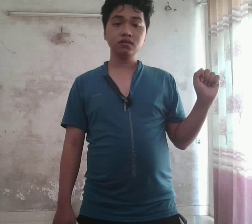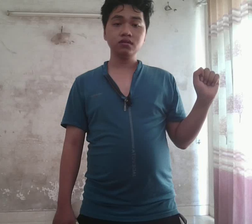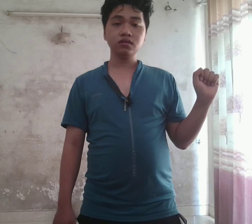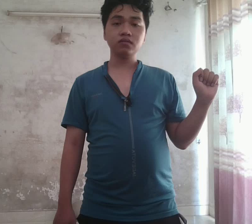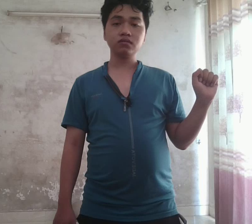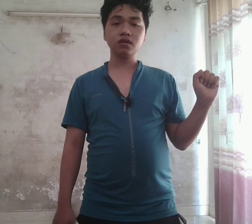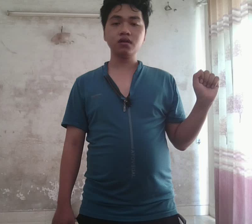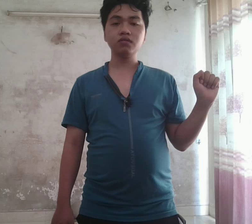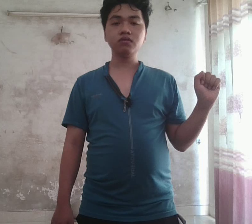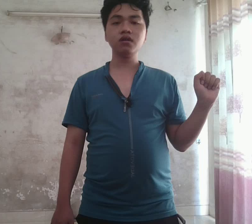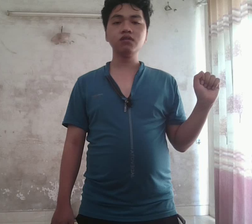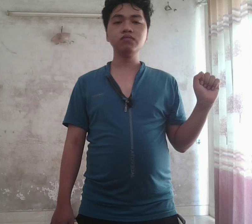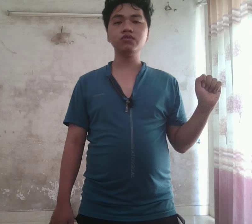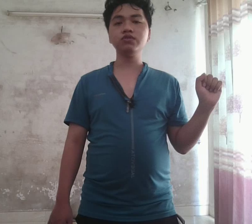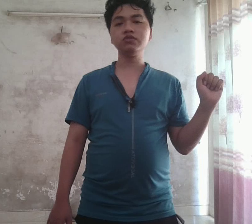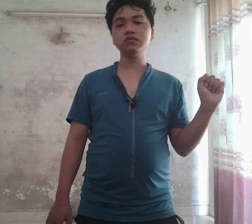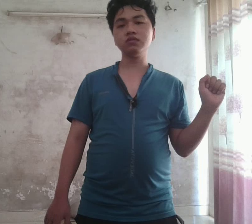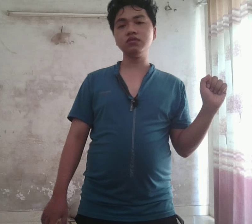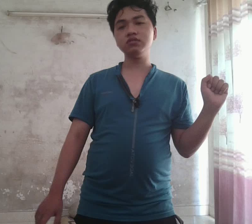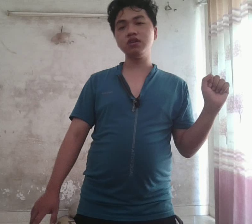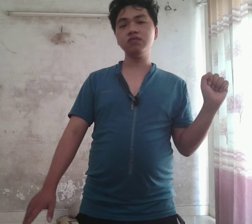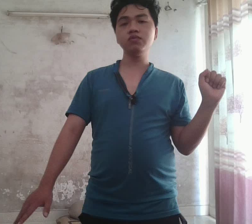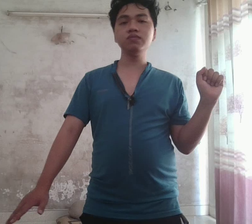a